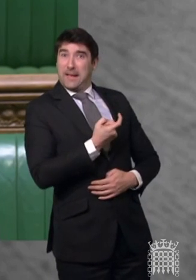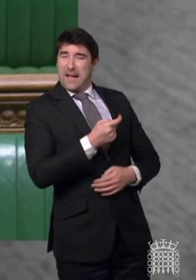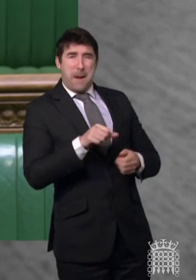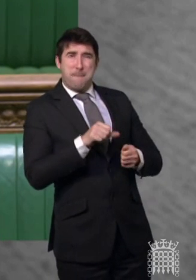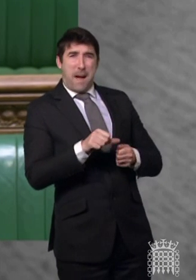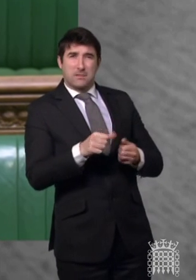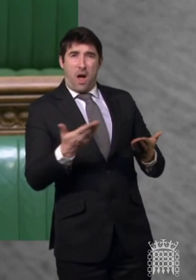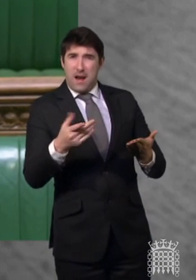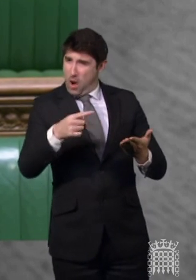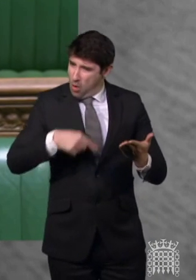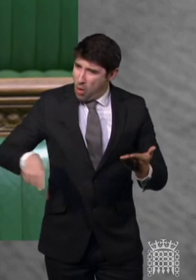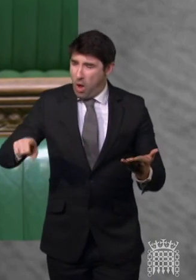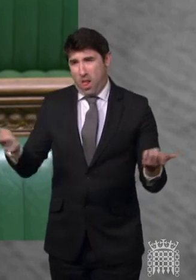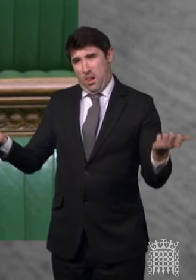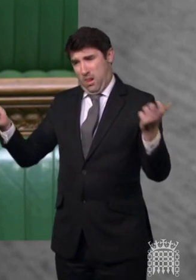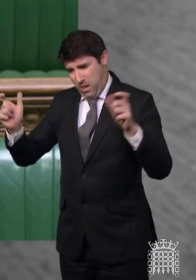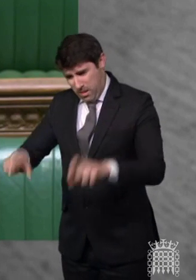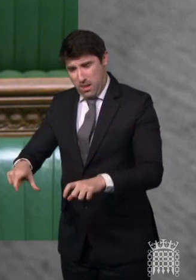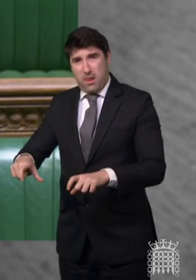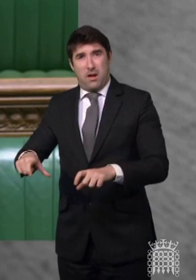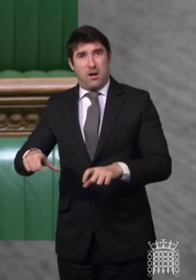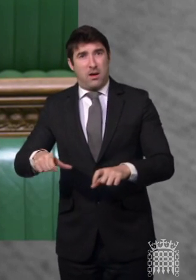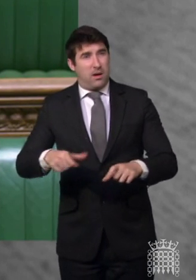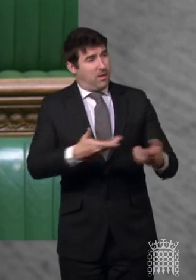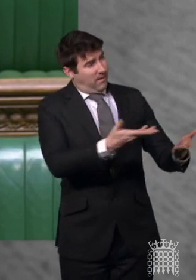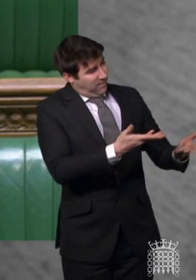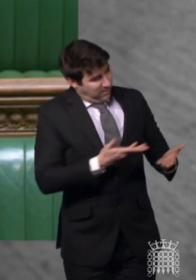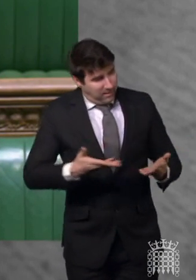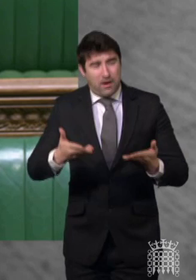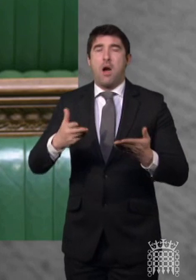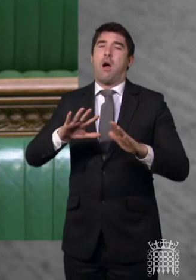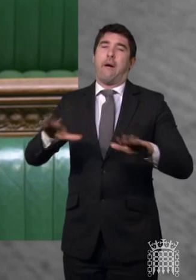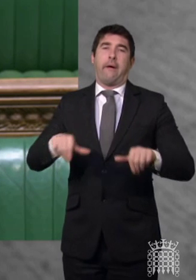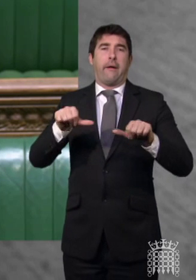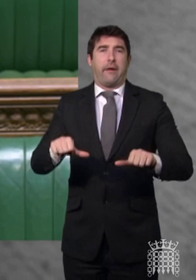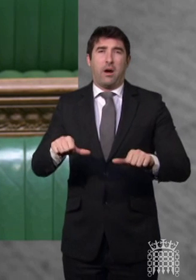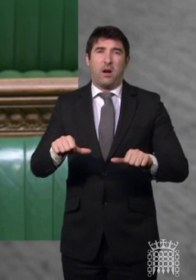The country sacrificed so much in 2020. Let us not repeat the same mistakes.